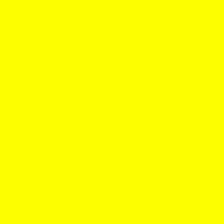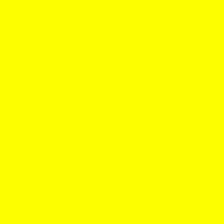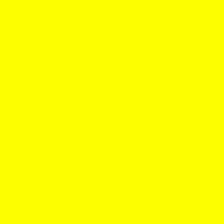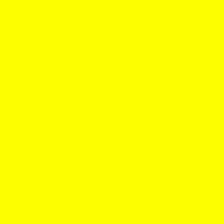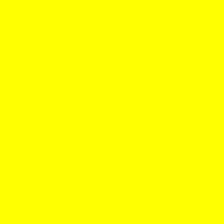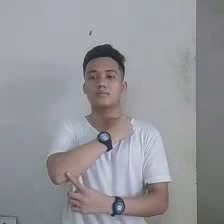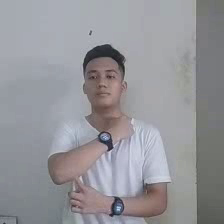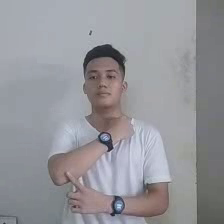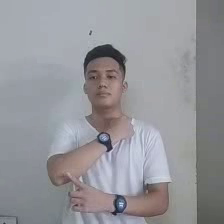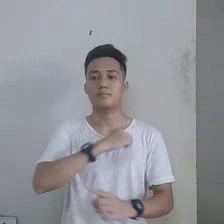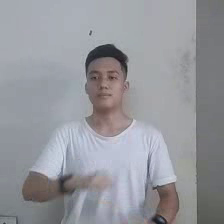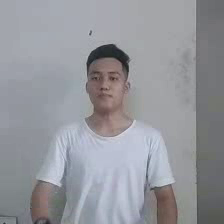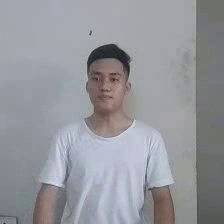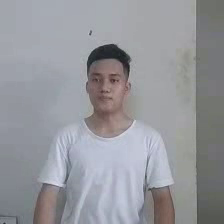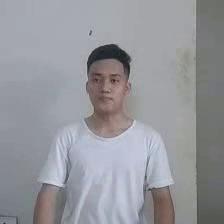Cám dỗ